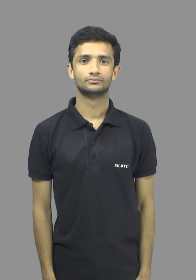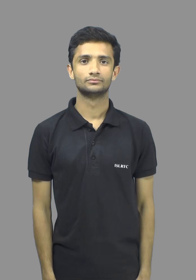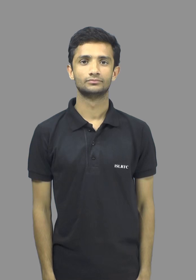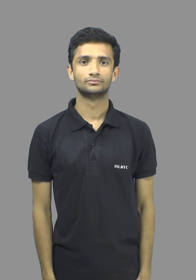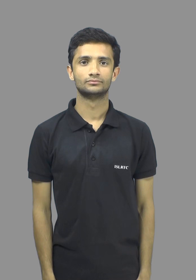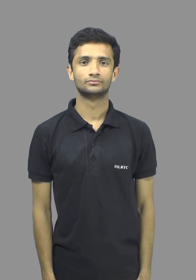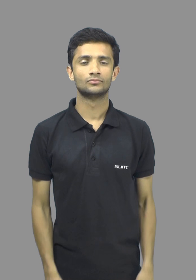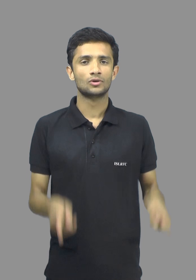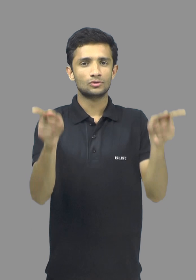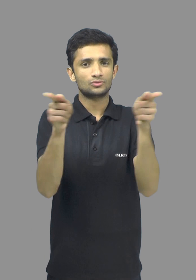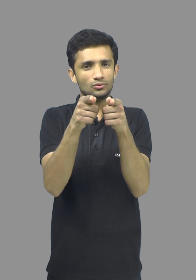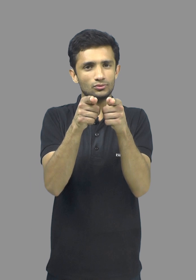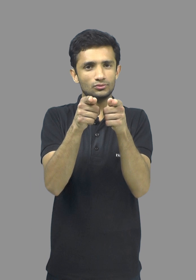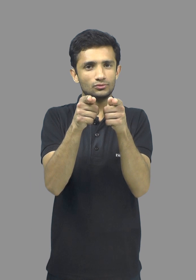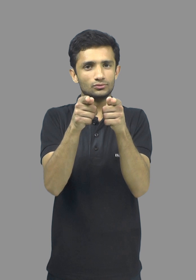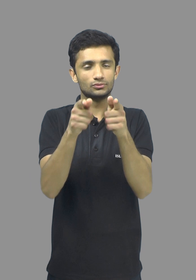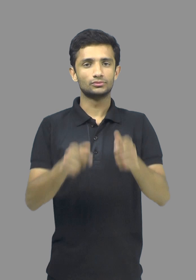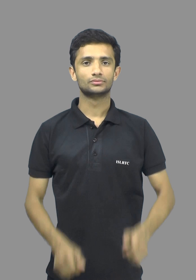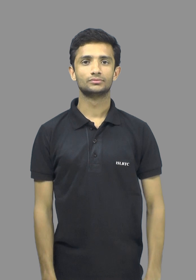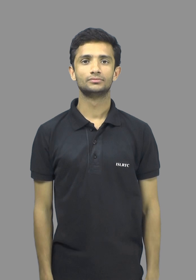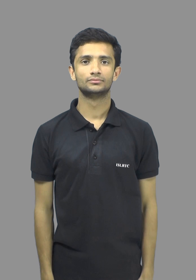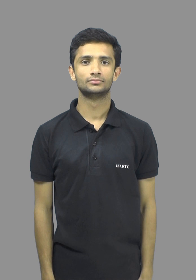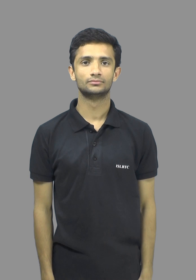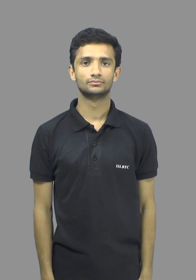Brief